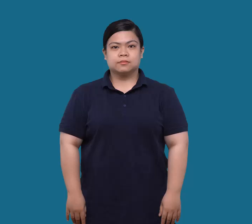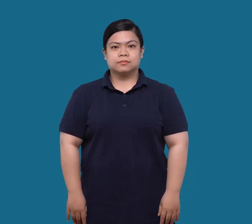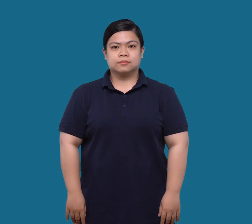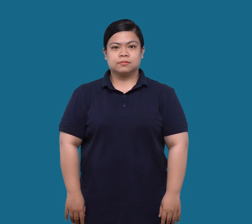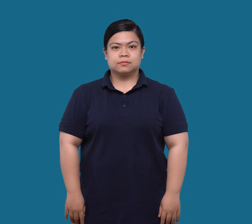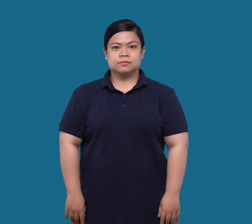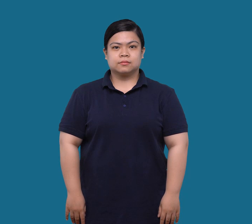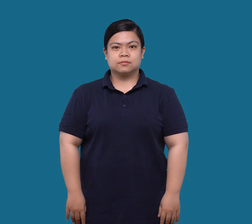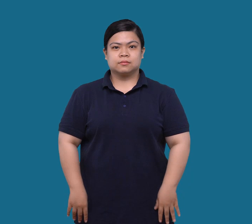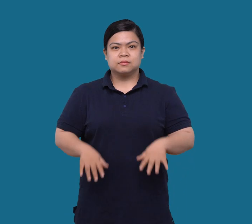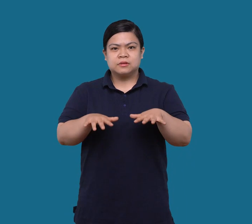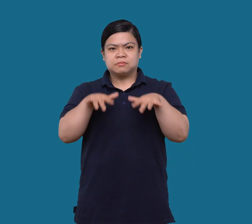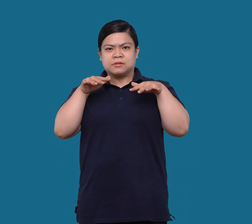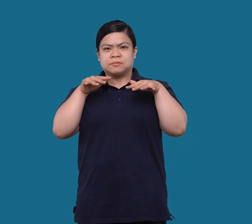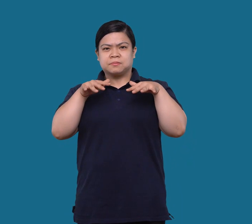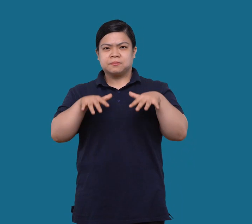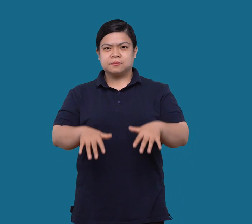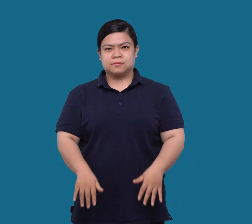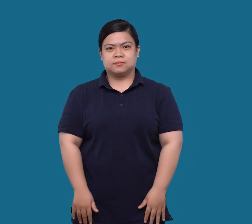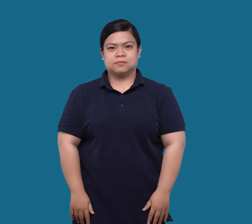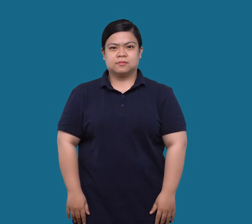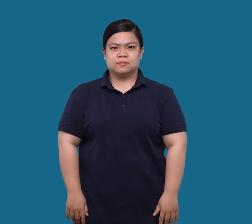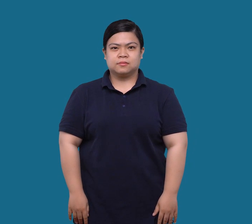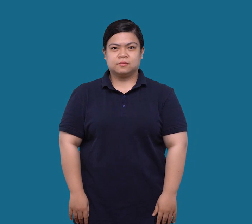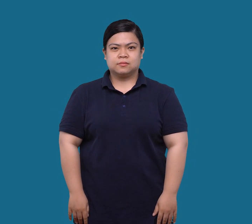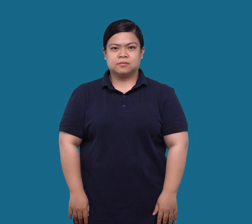không dám